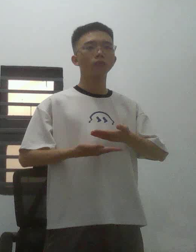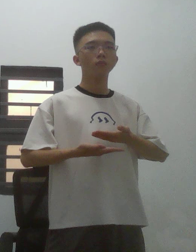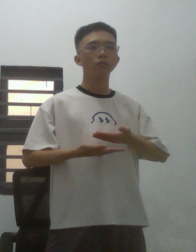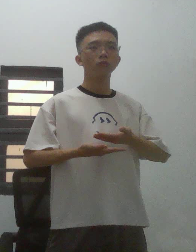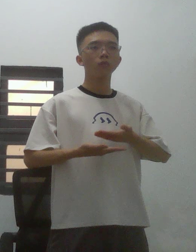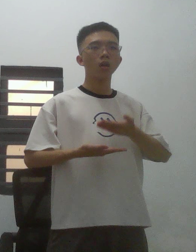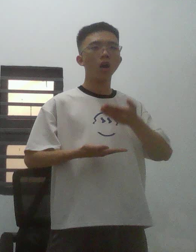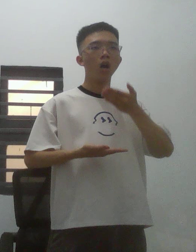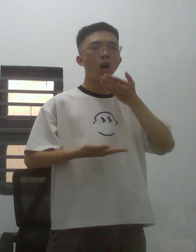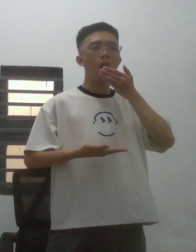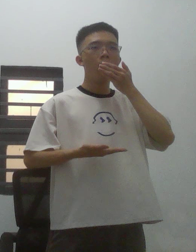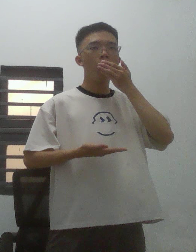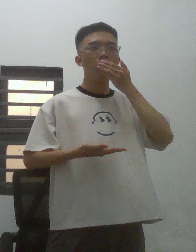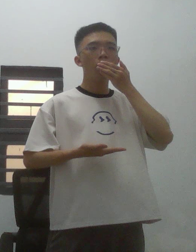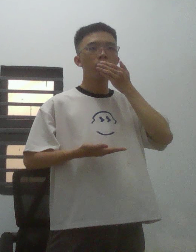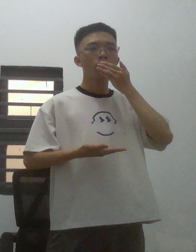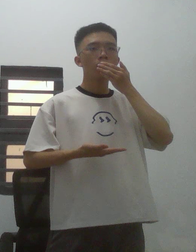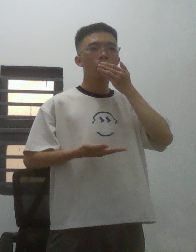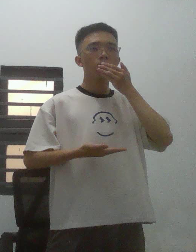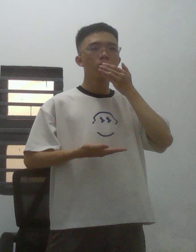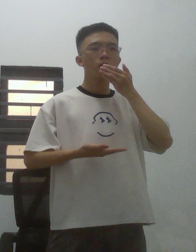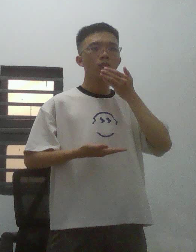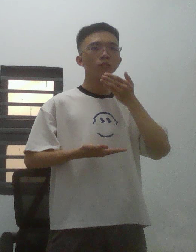sup